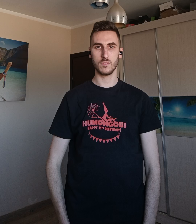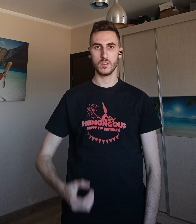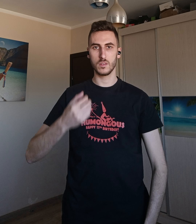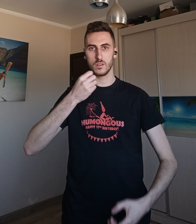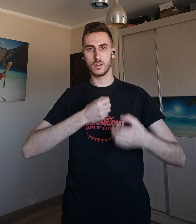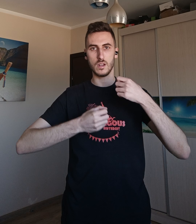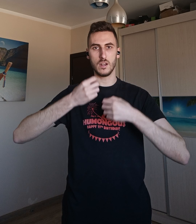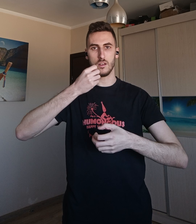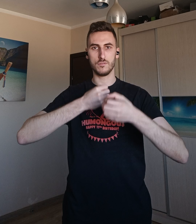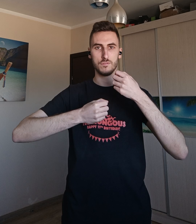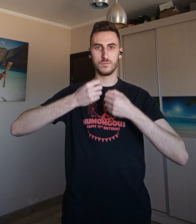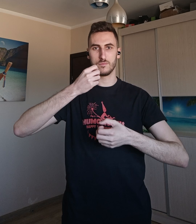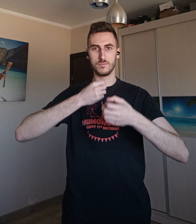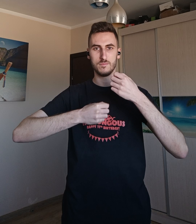חלב